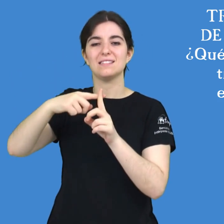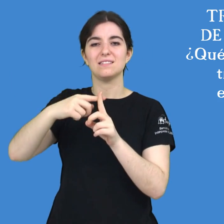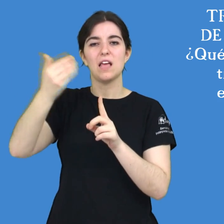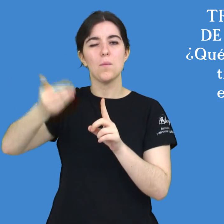importar